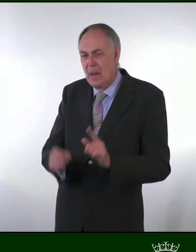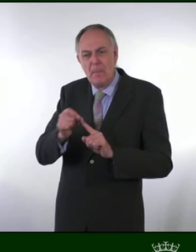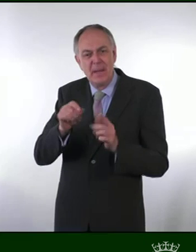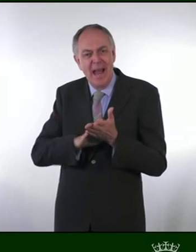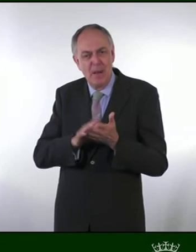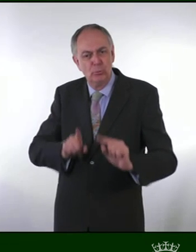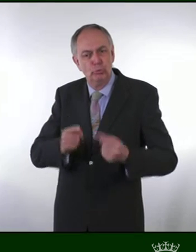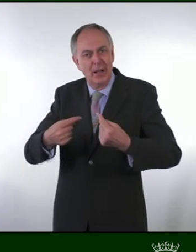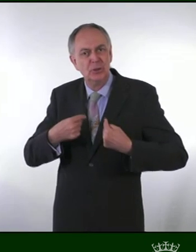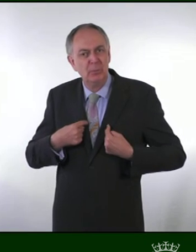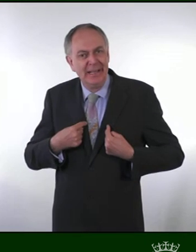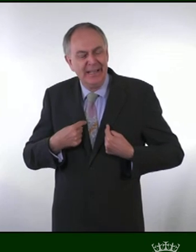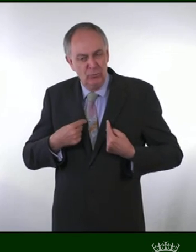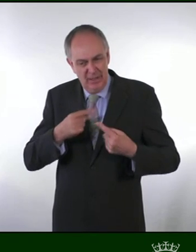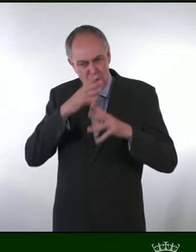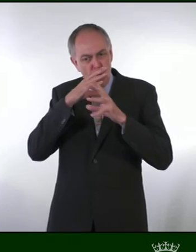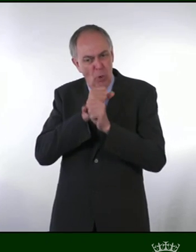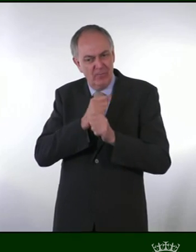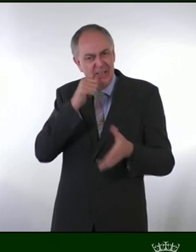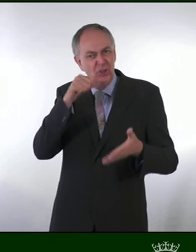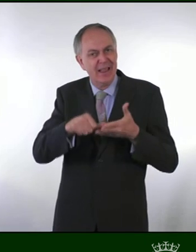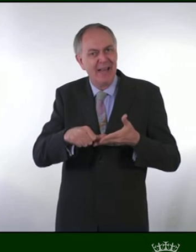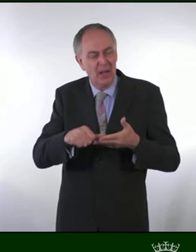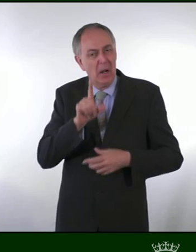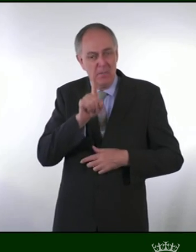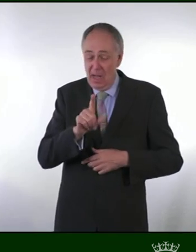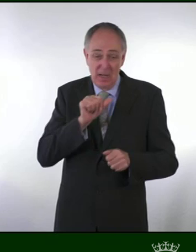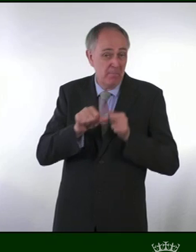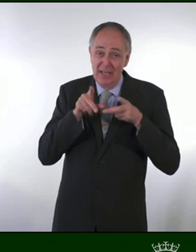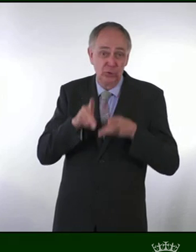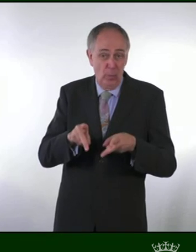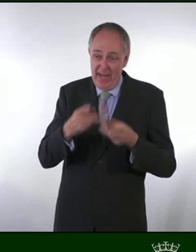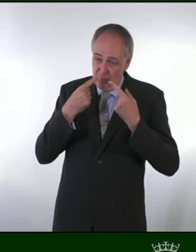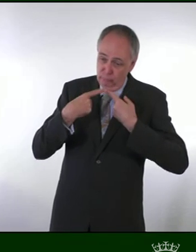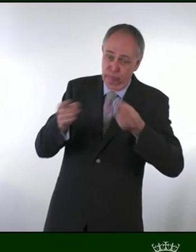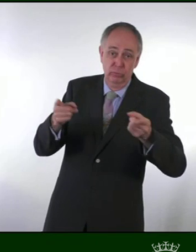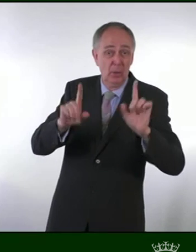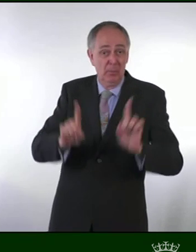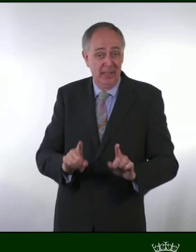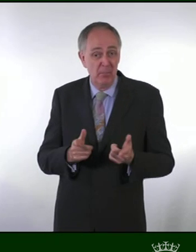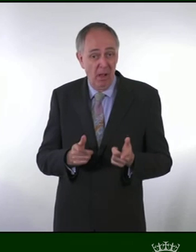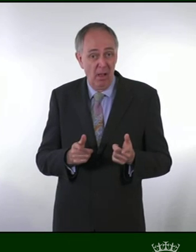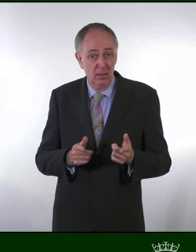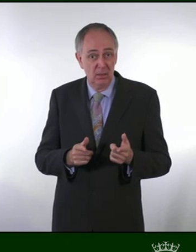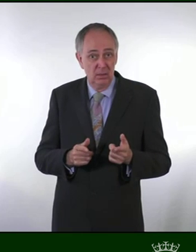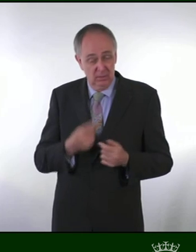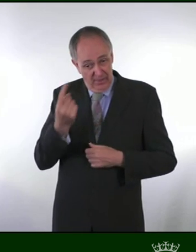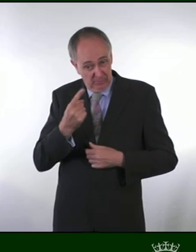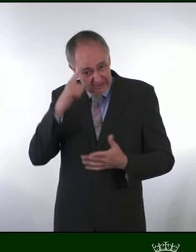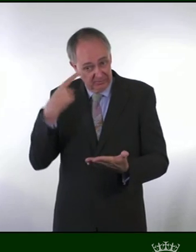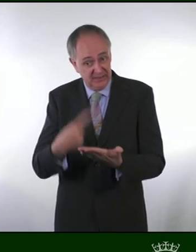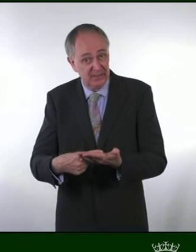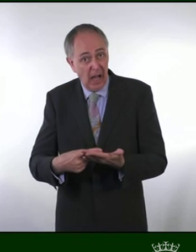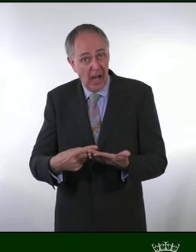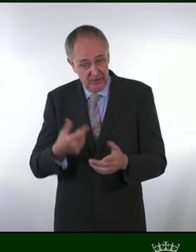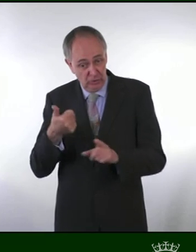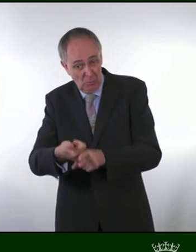This was a confidential letter. I think the best thing I can do is put it in the public domain, and the public can decide for themselves how constructive we are being.